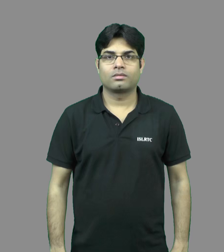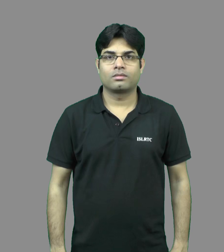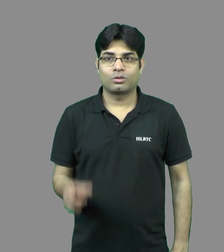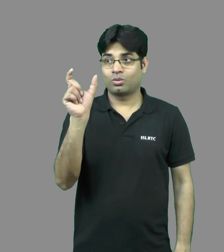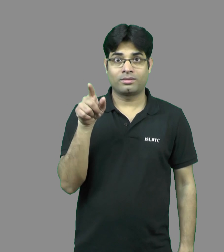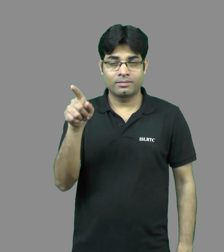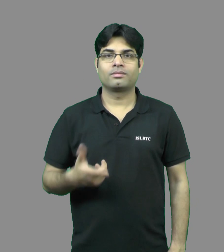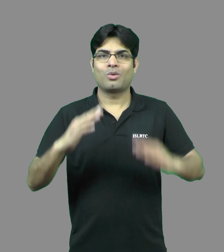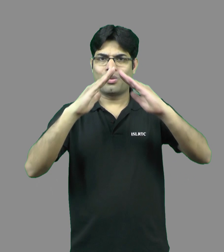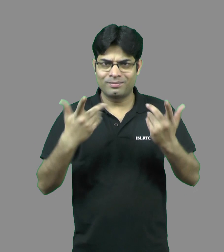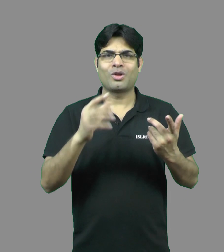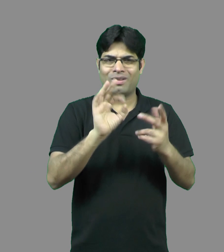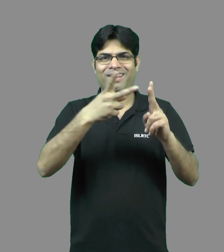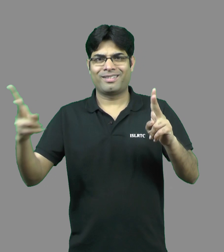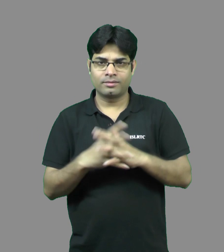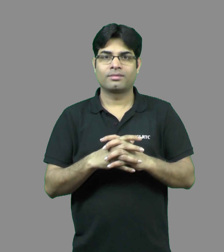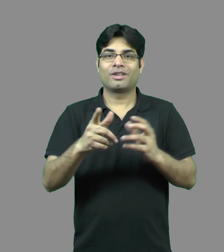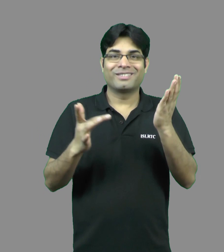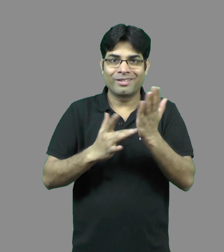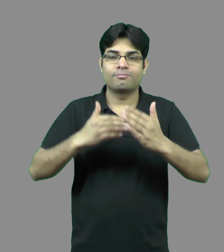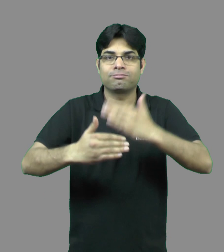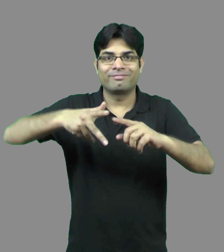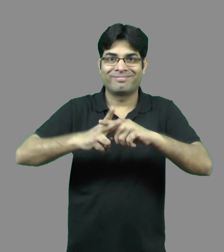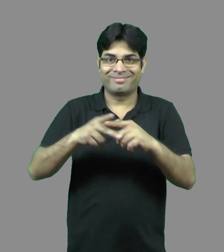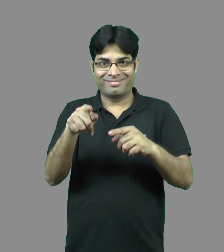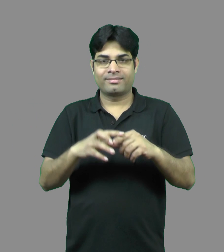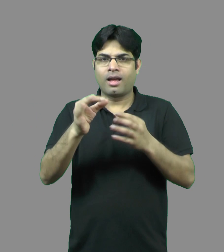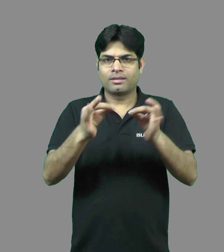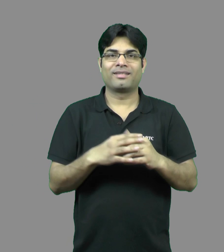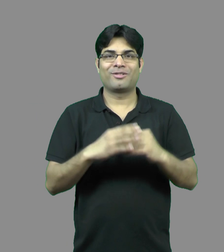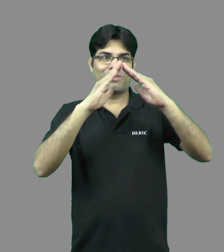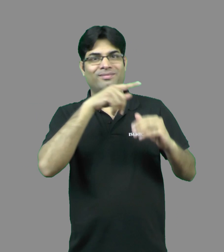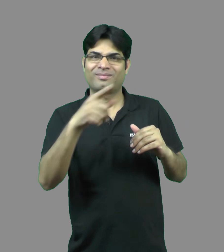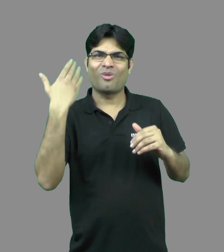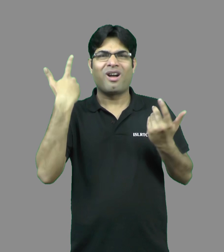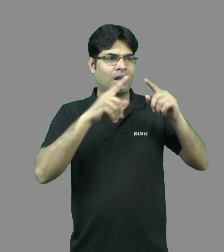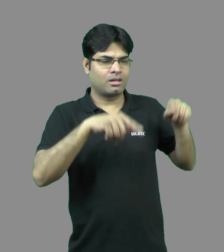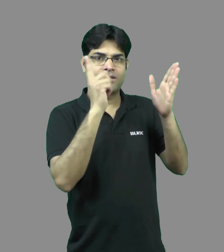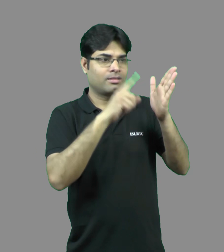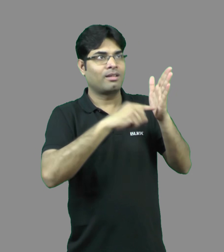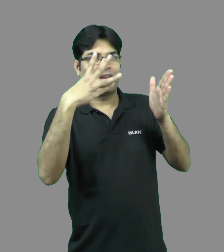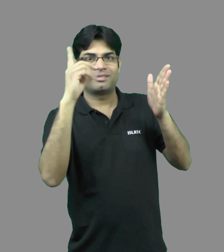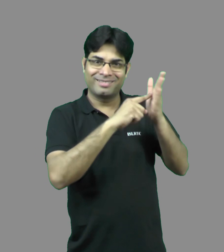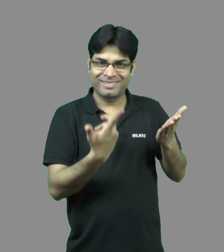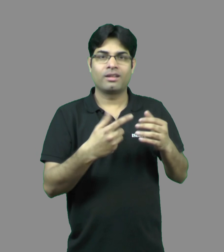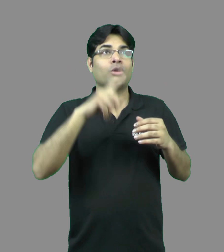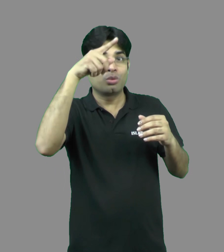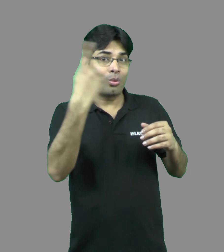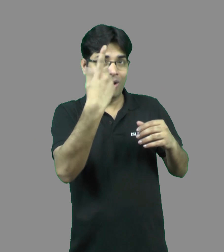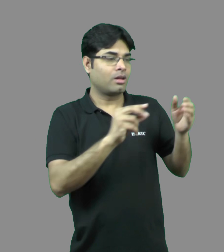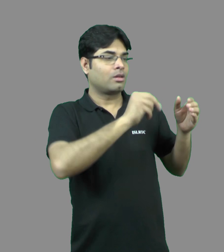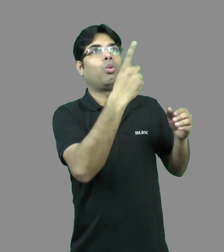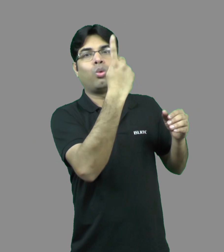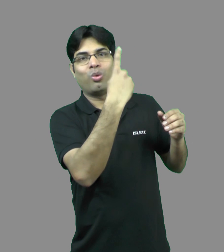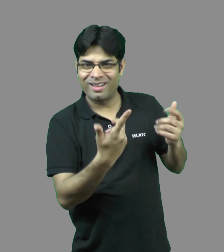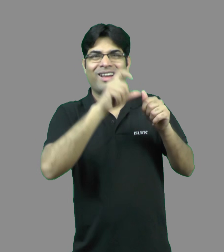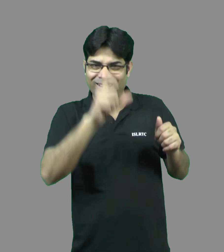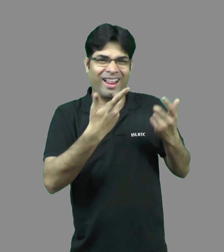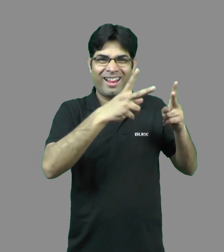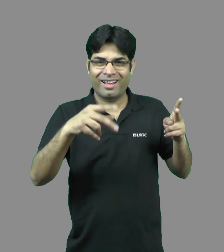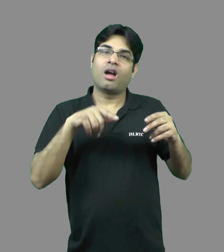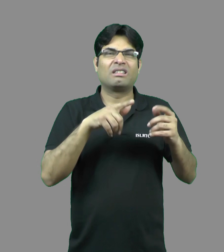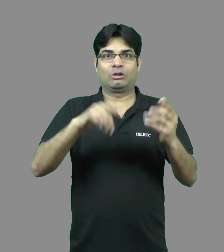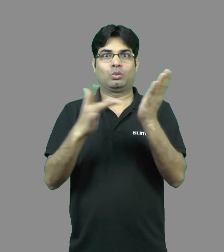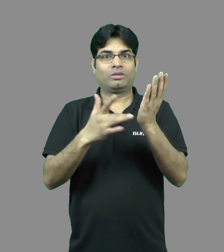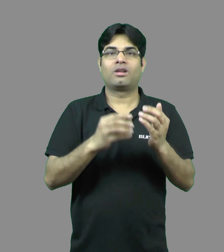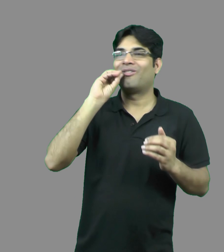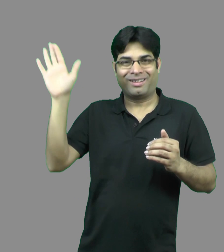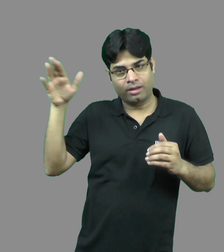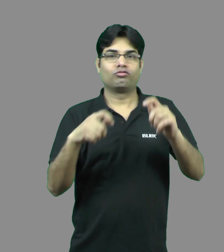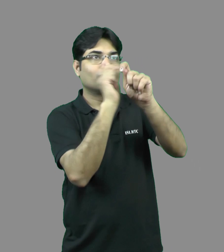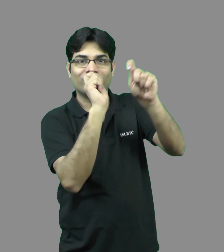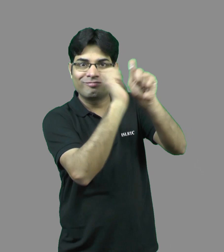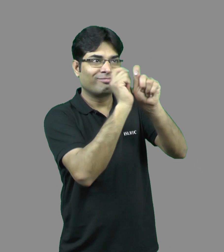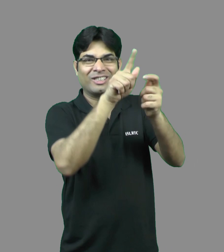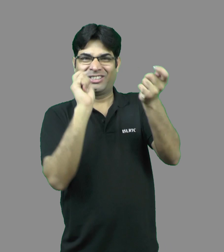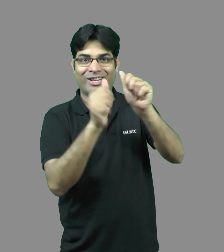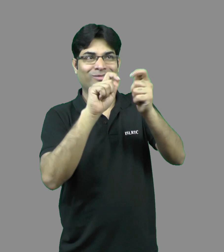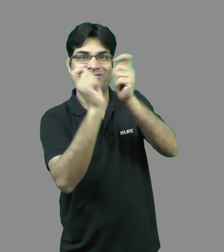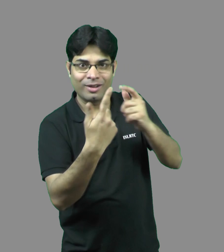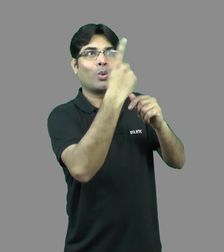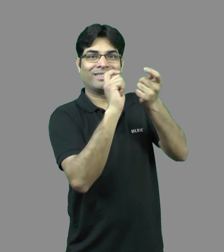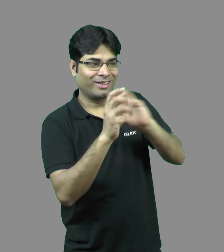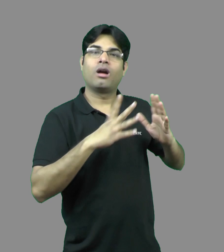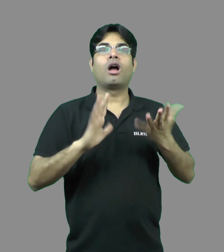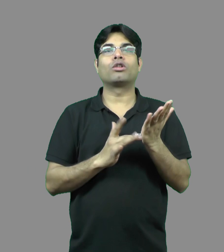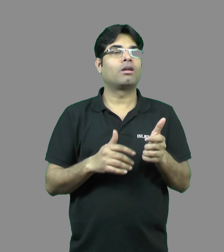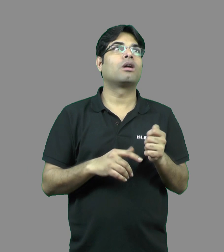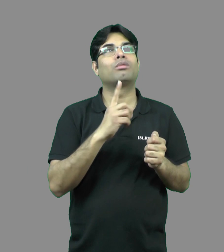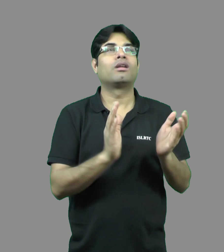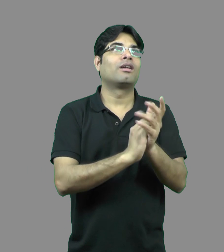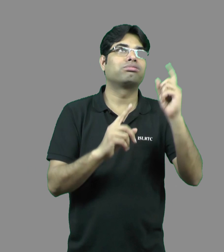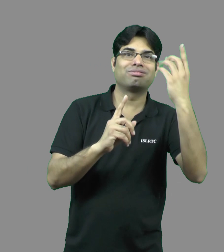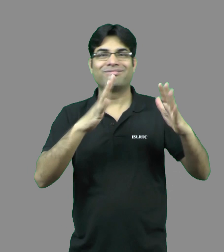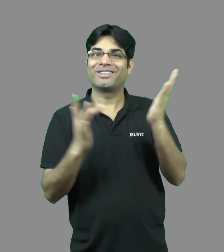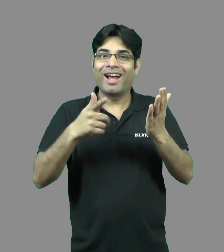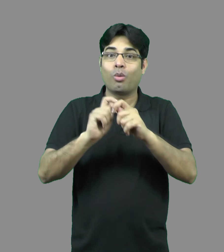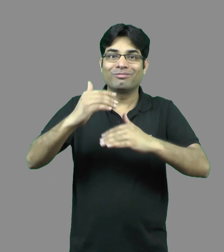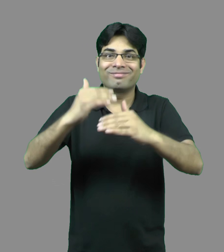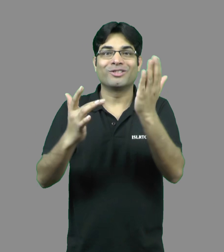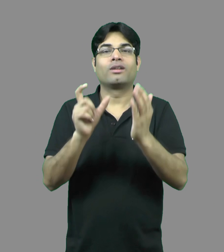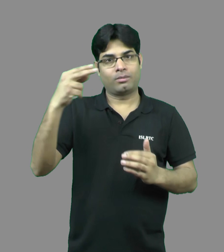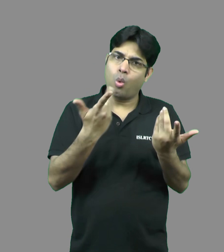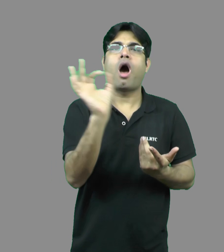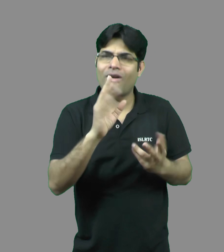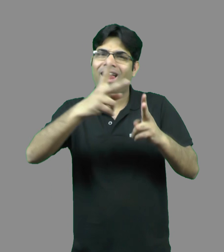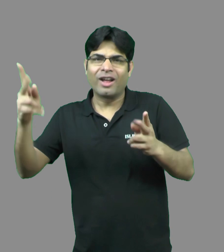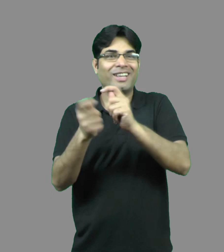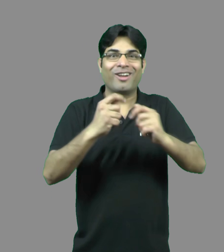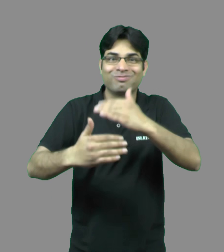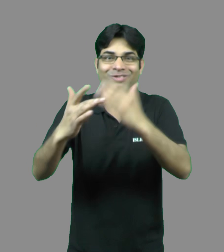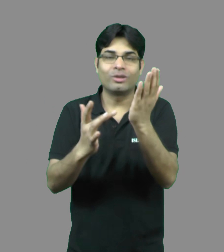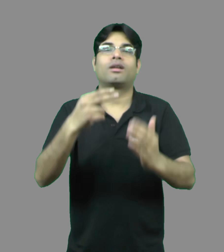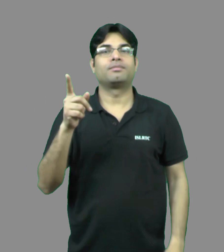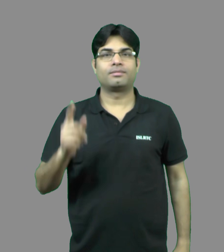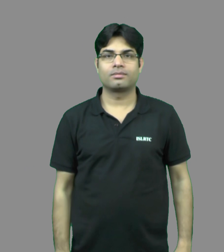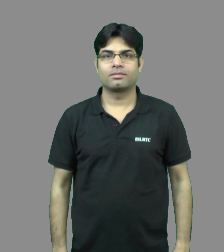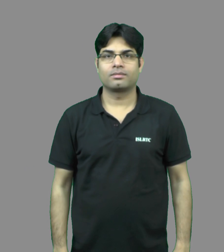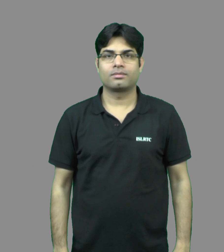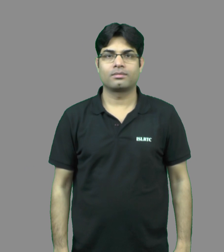Building Automation System